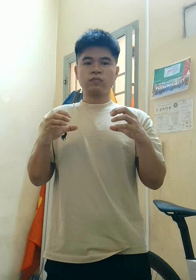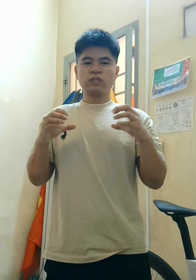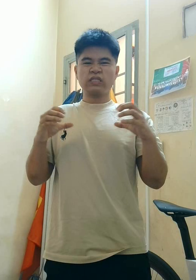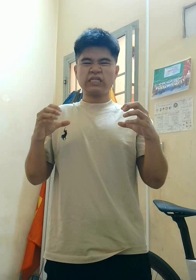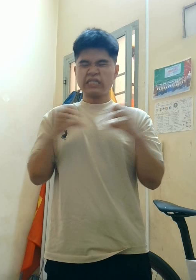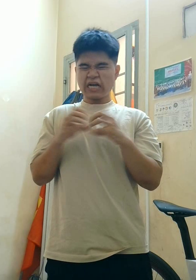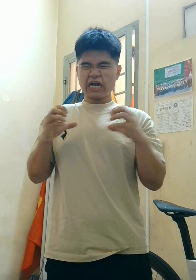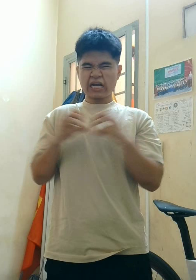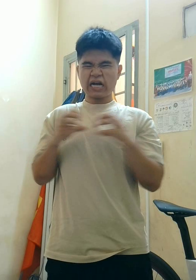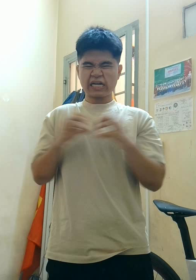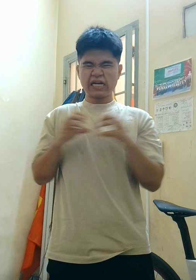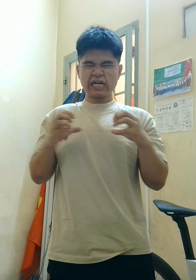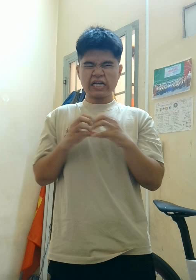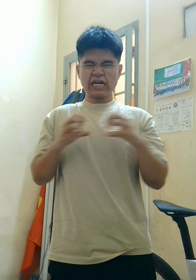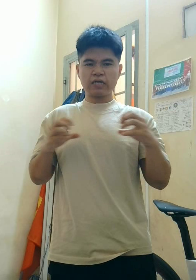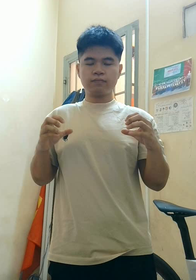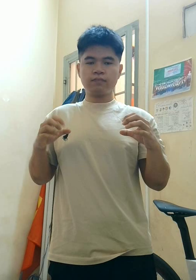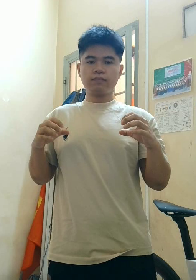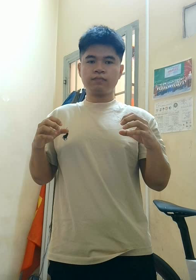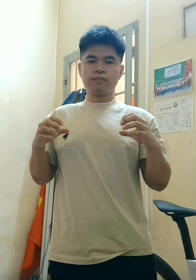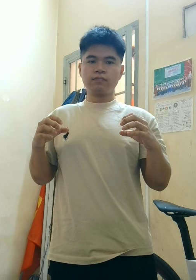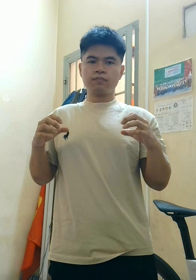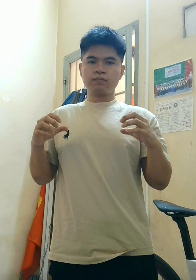cai nhau